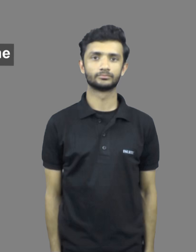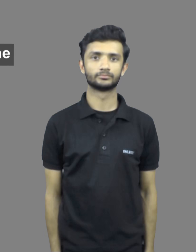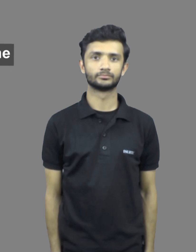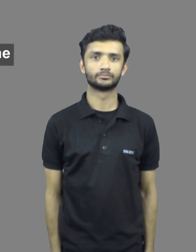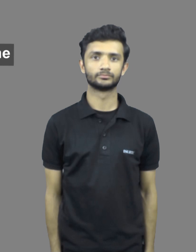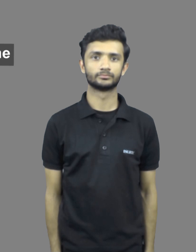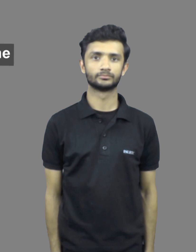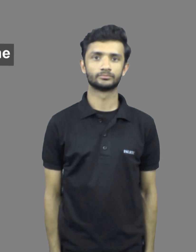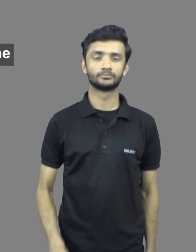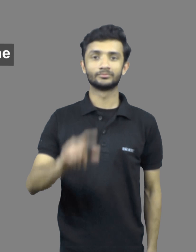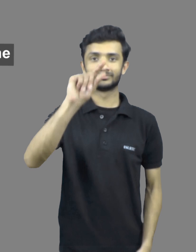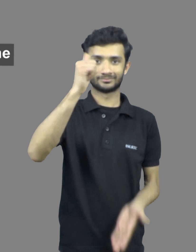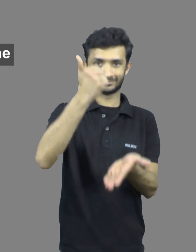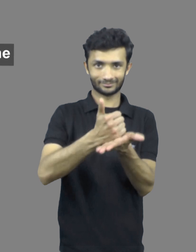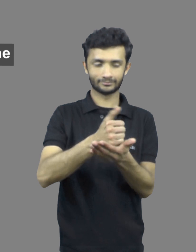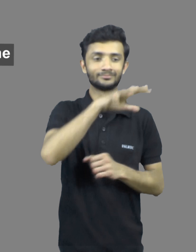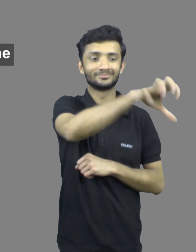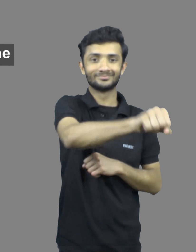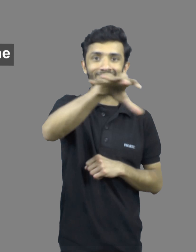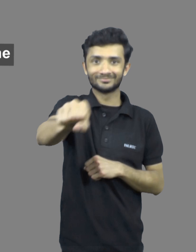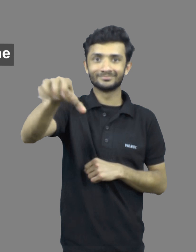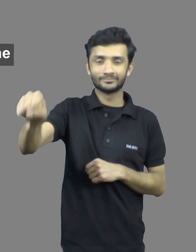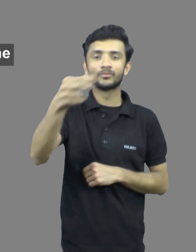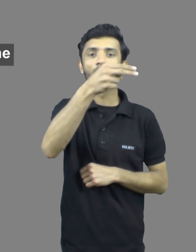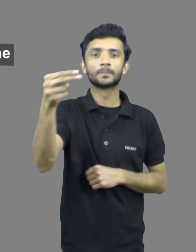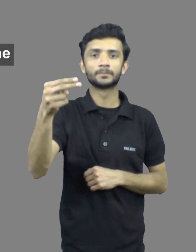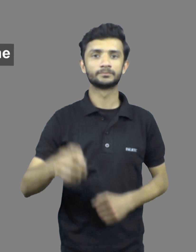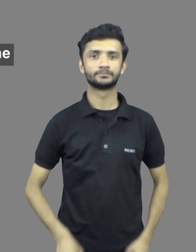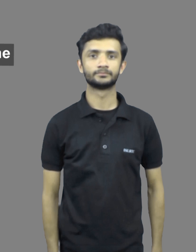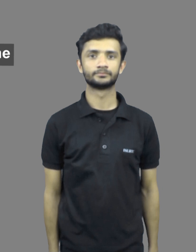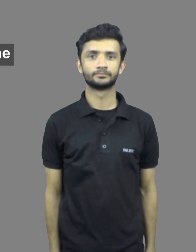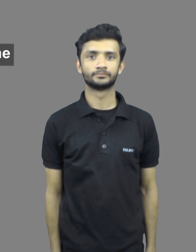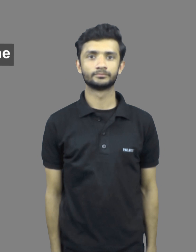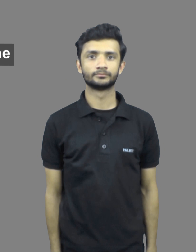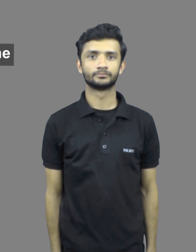Bank Branch Name